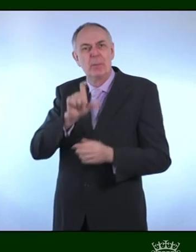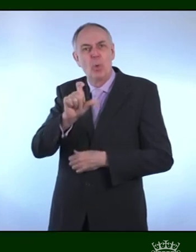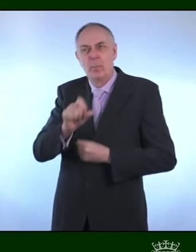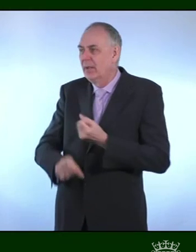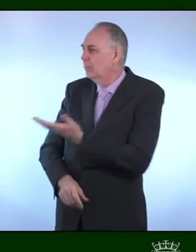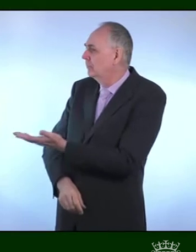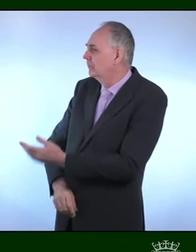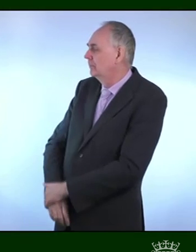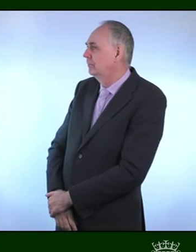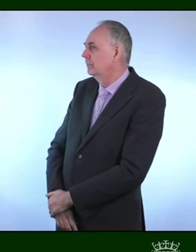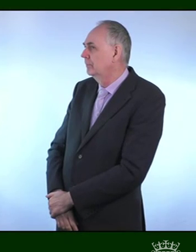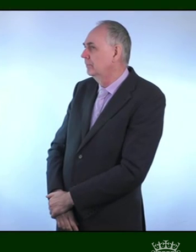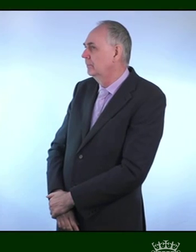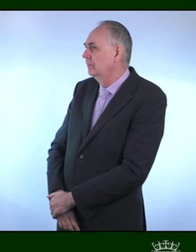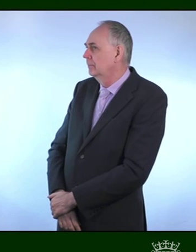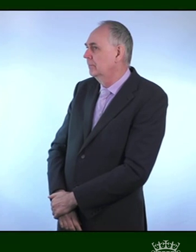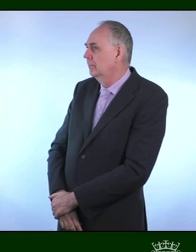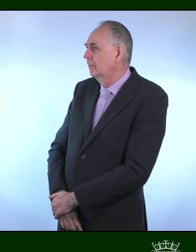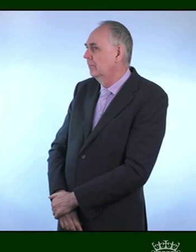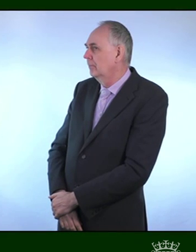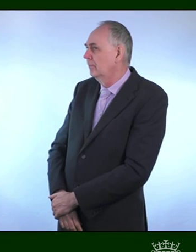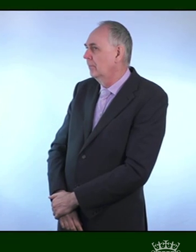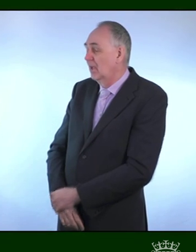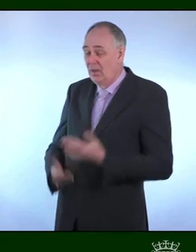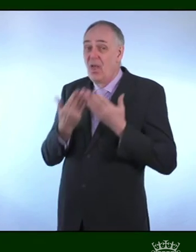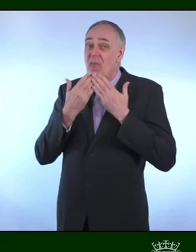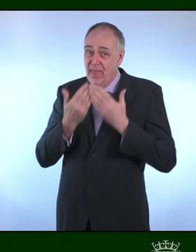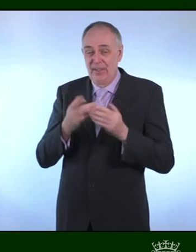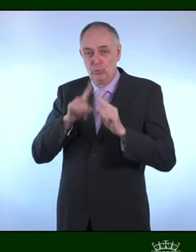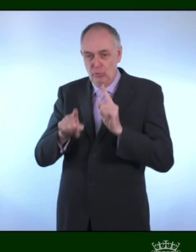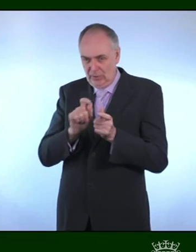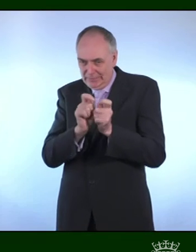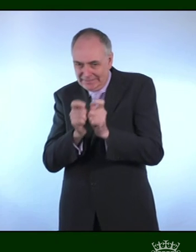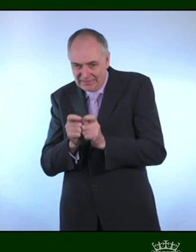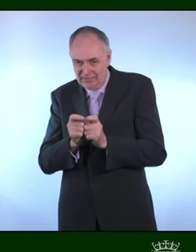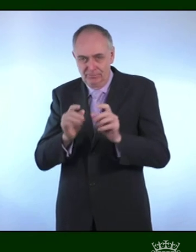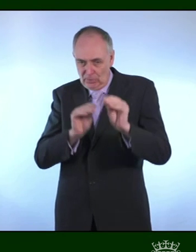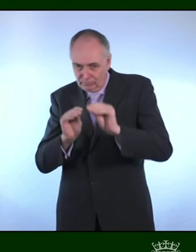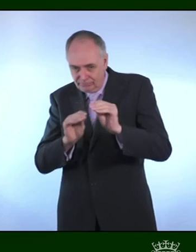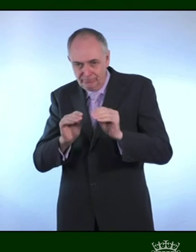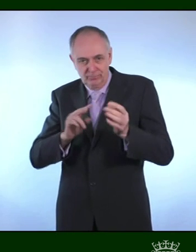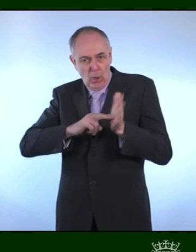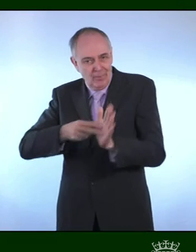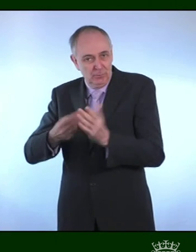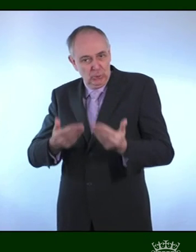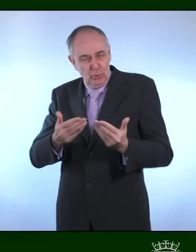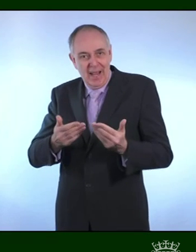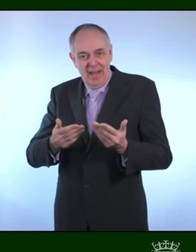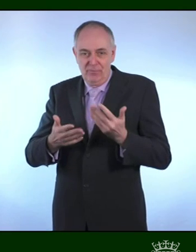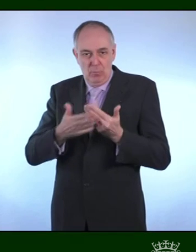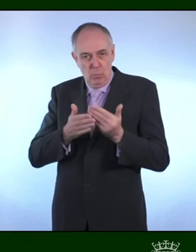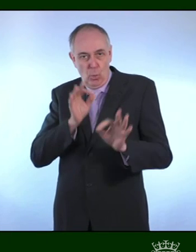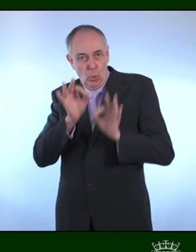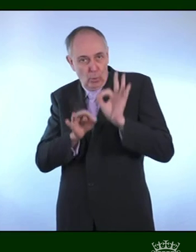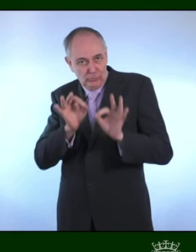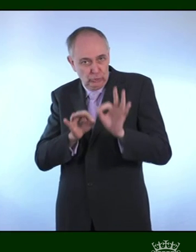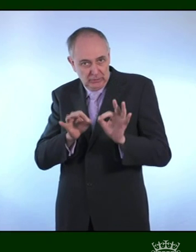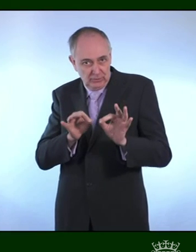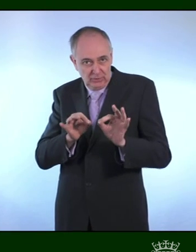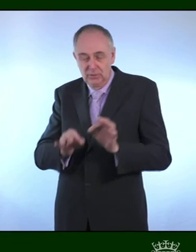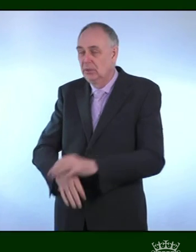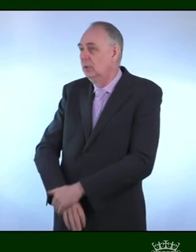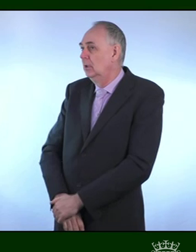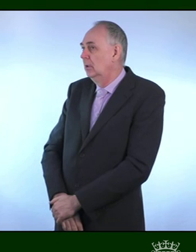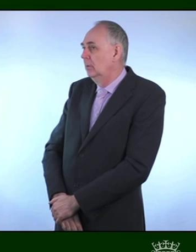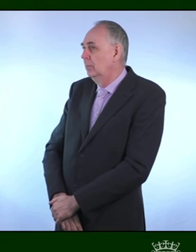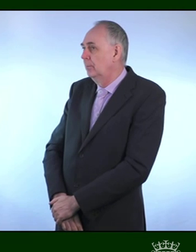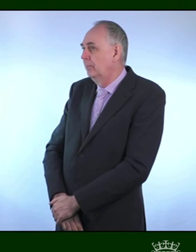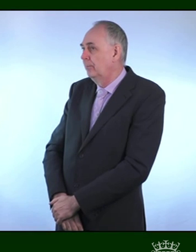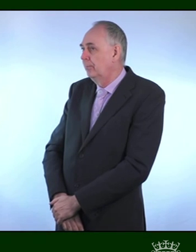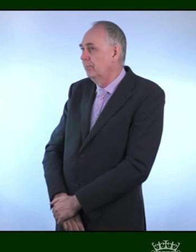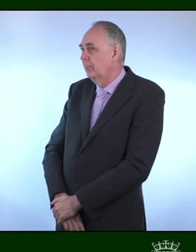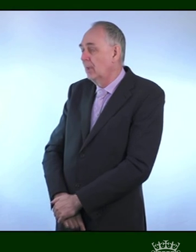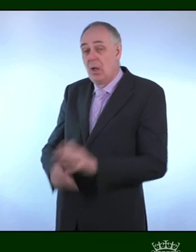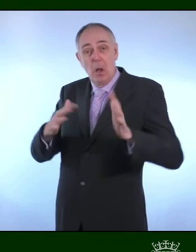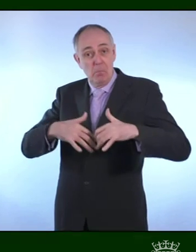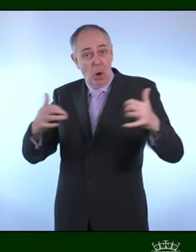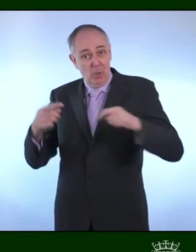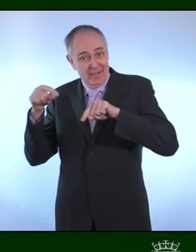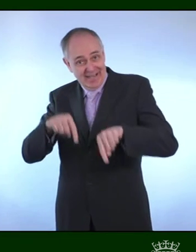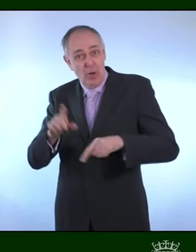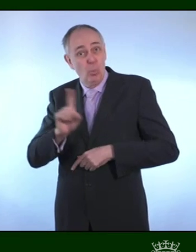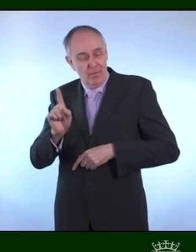Thank you very much, Mr Speaker, for making the best arrangements possible today to ensure not only that as many Members as possible can ask questions, but that the Government are held to account, which is the function of Parliament.